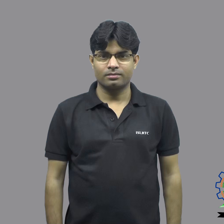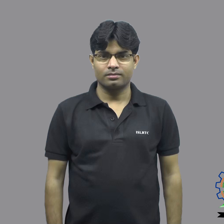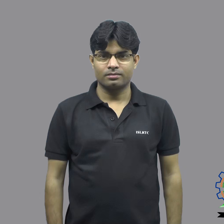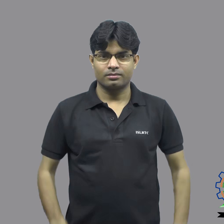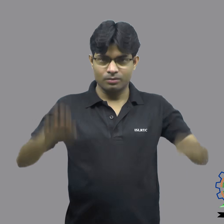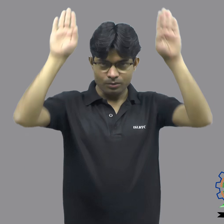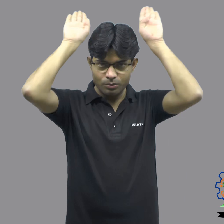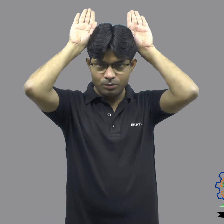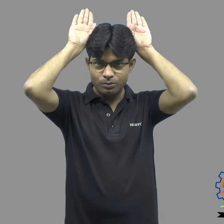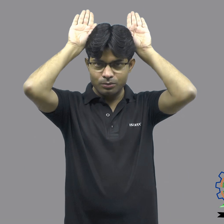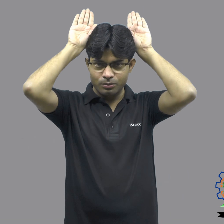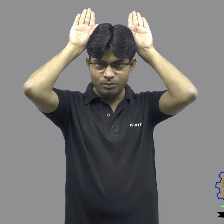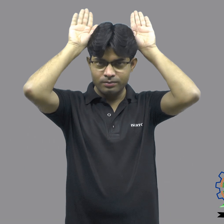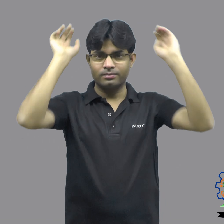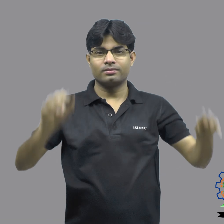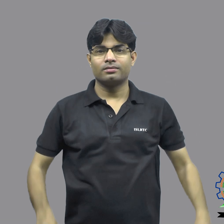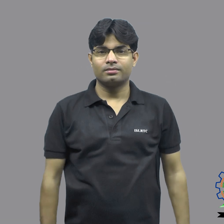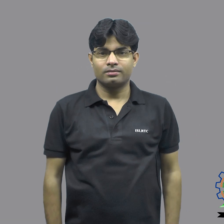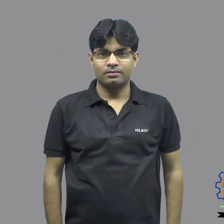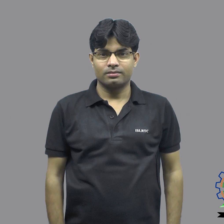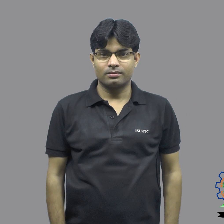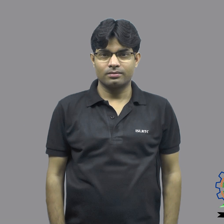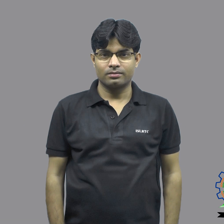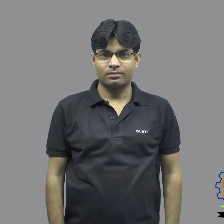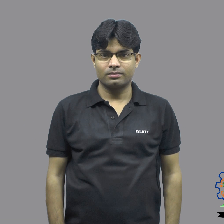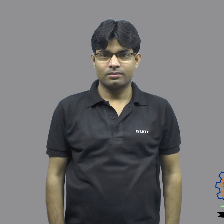Donkey